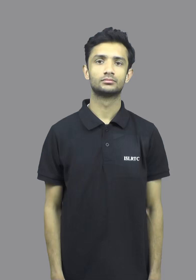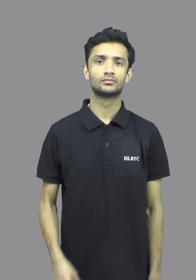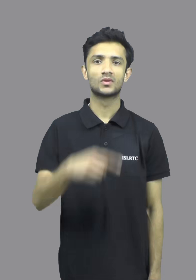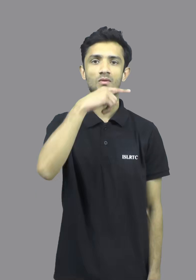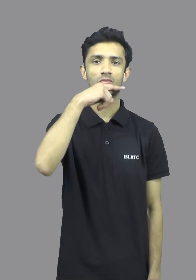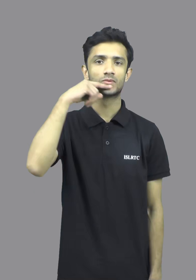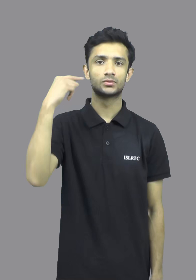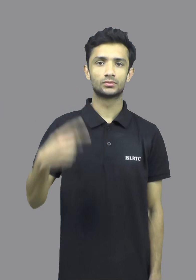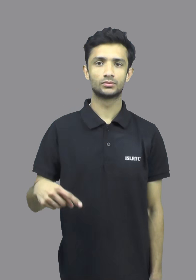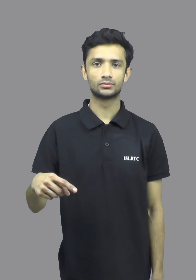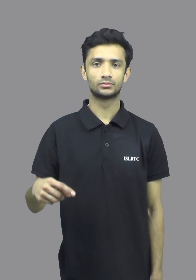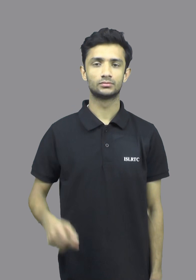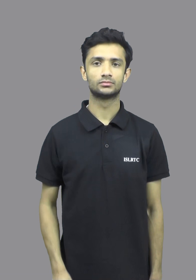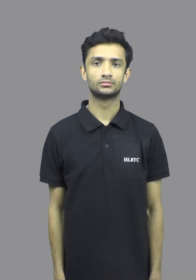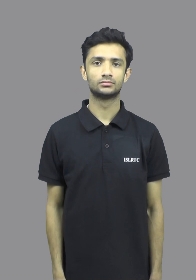Russia